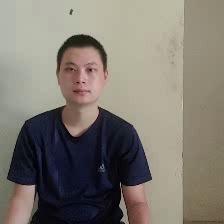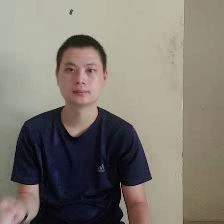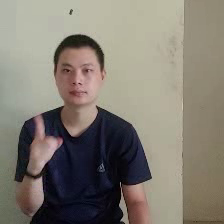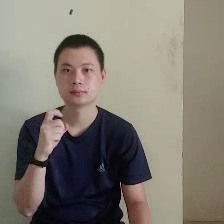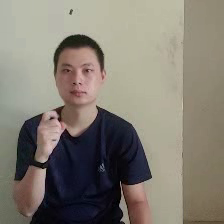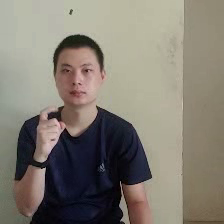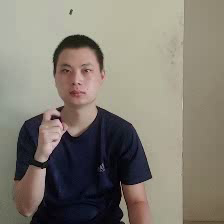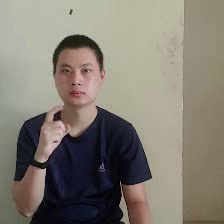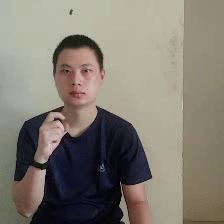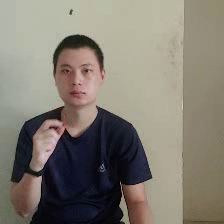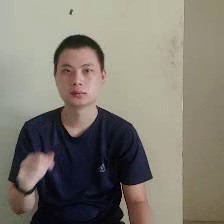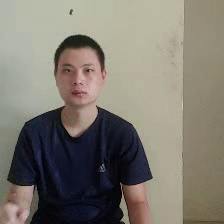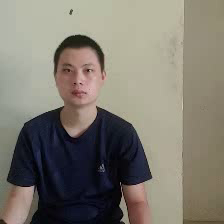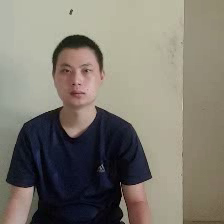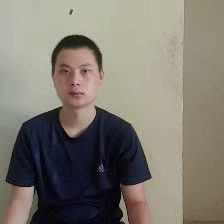Đâu